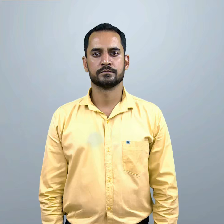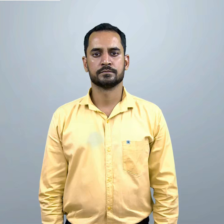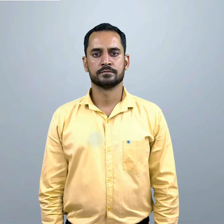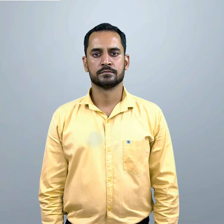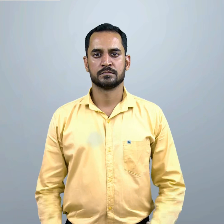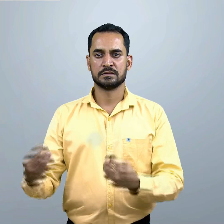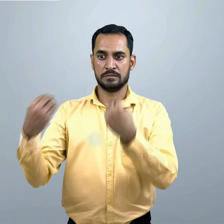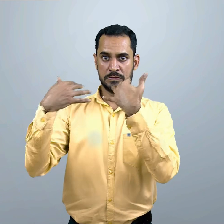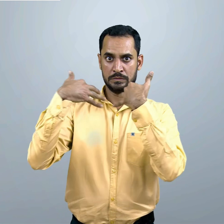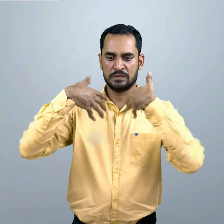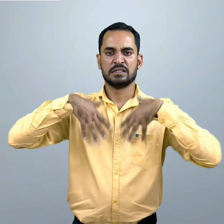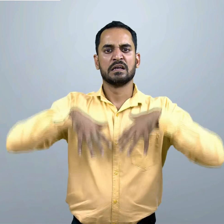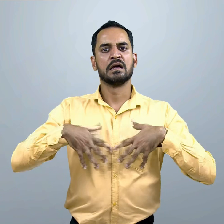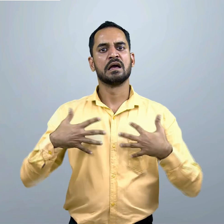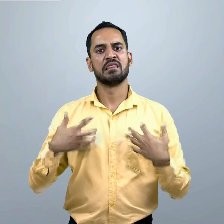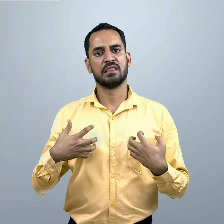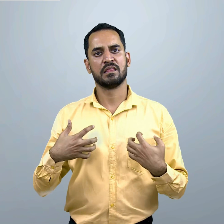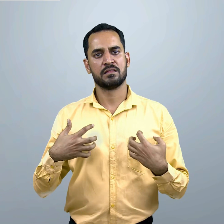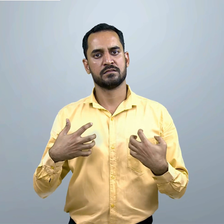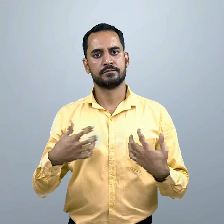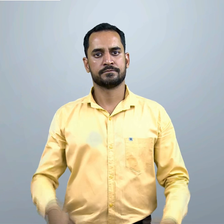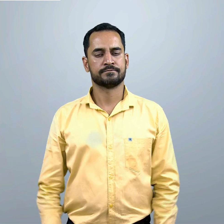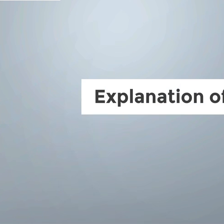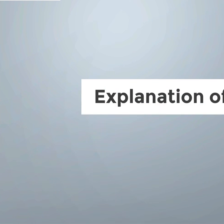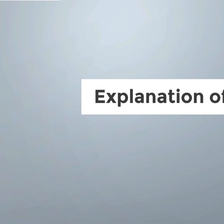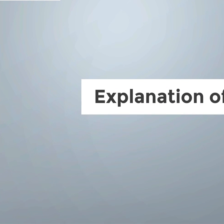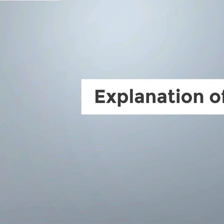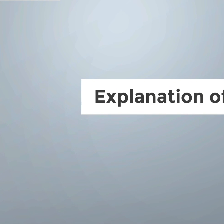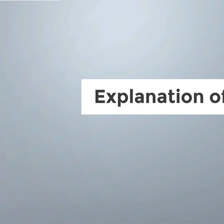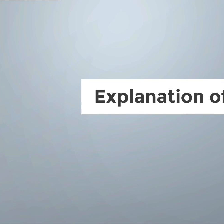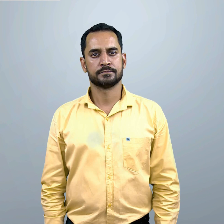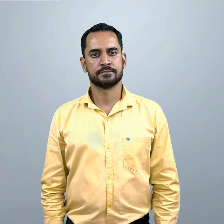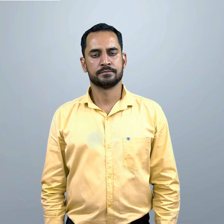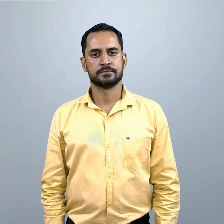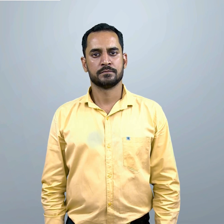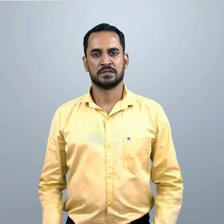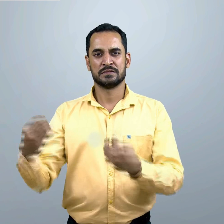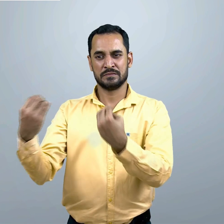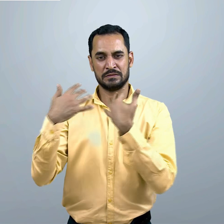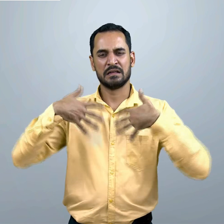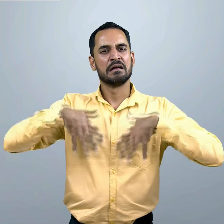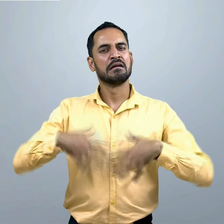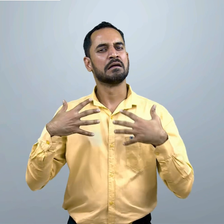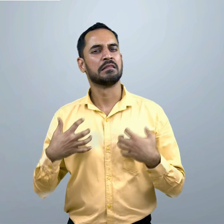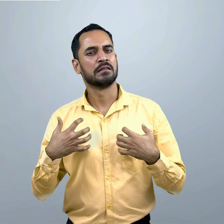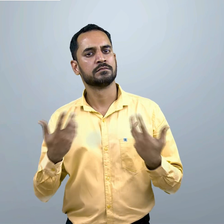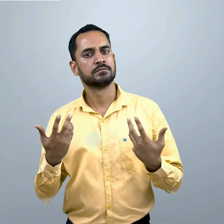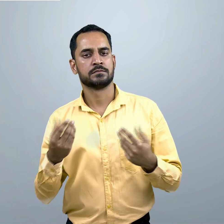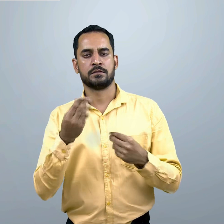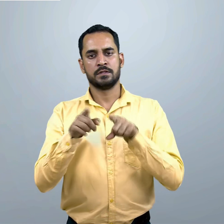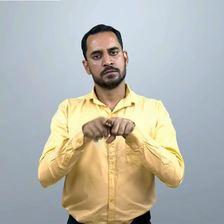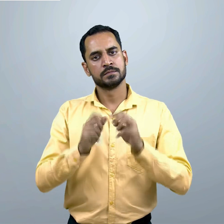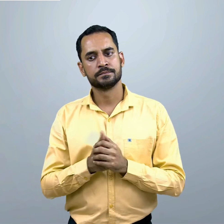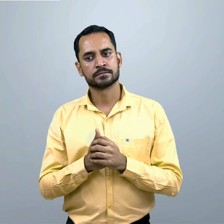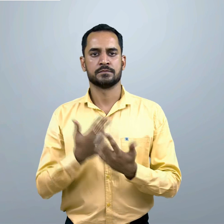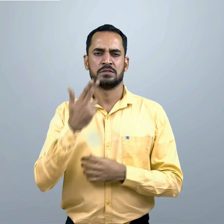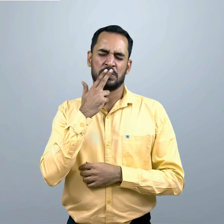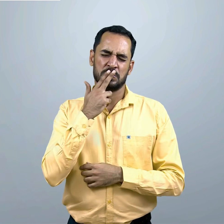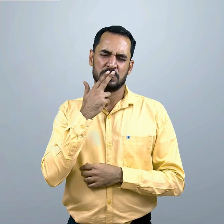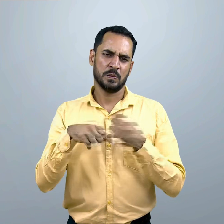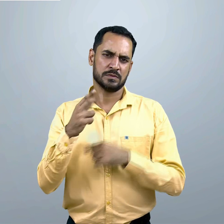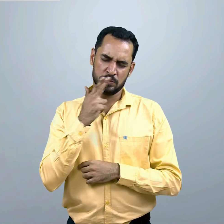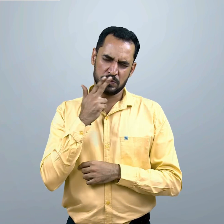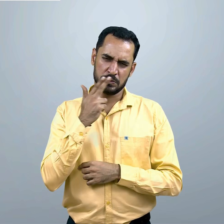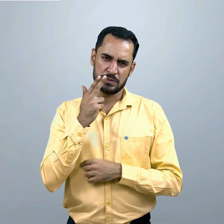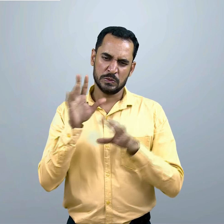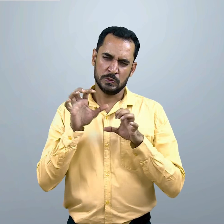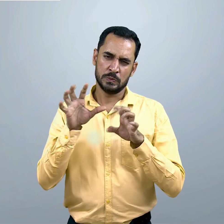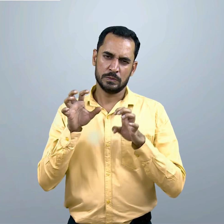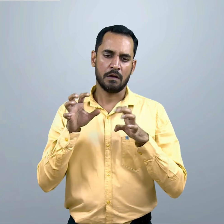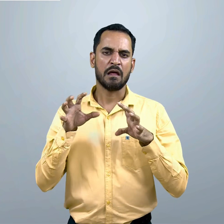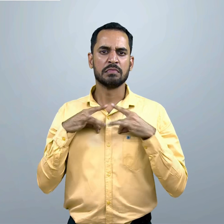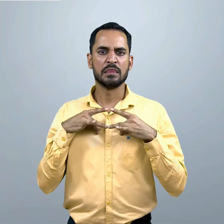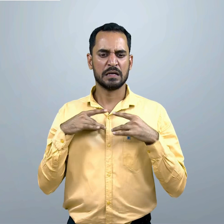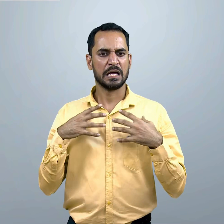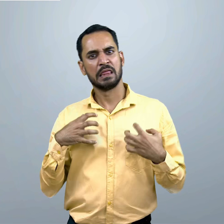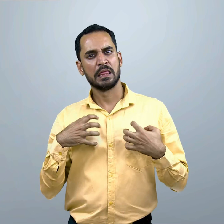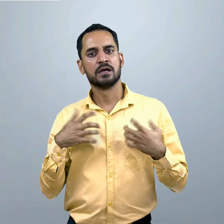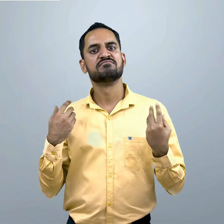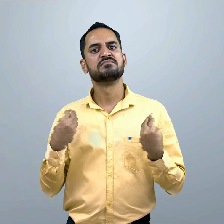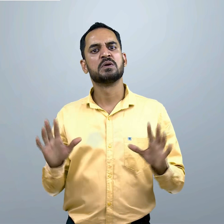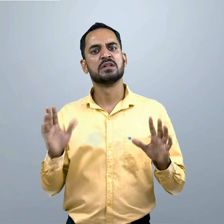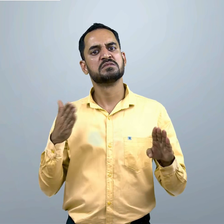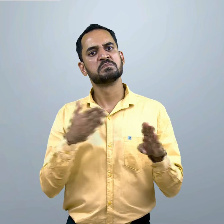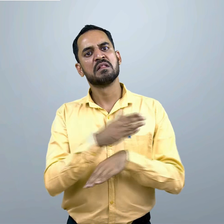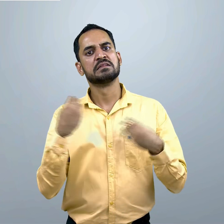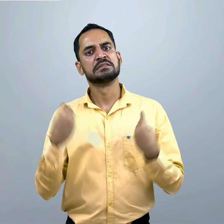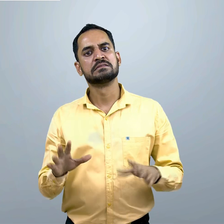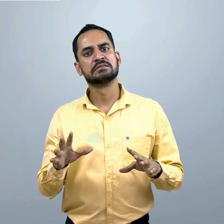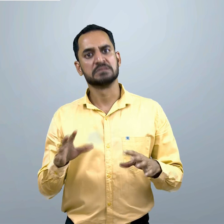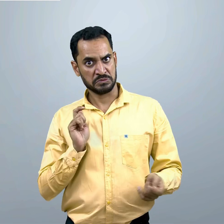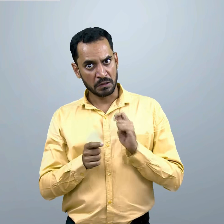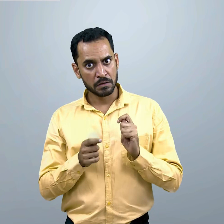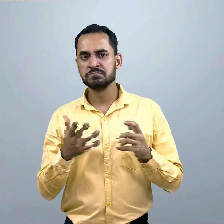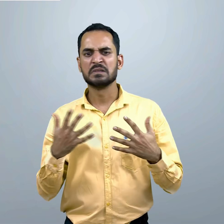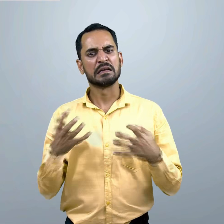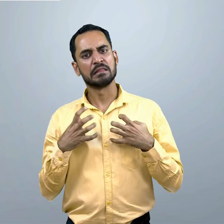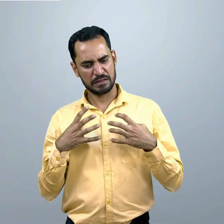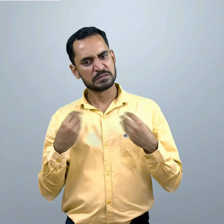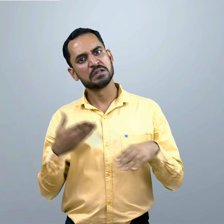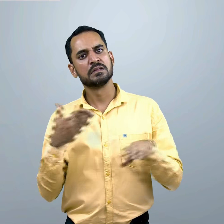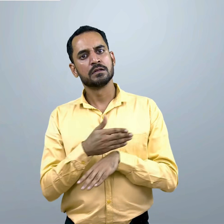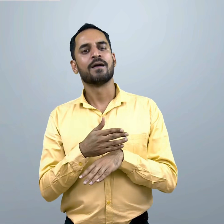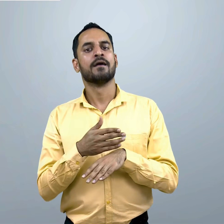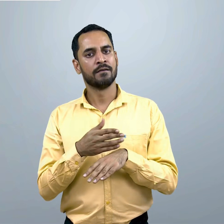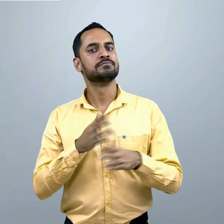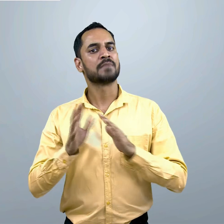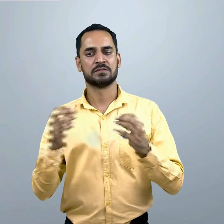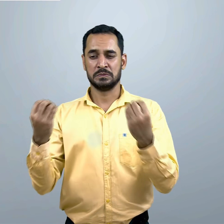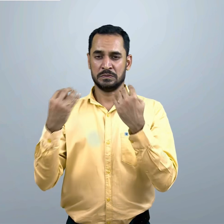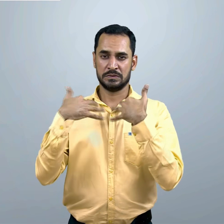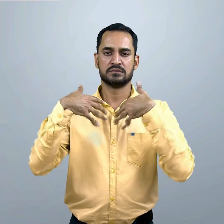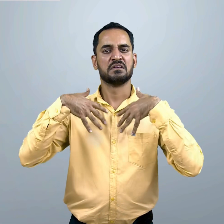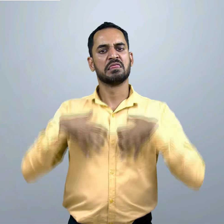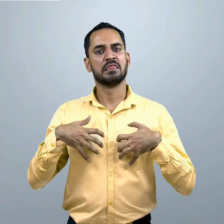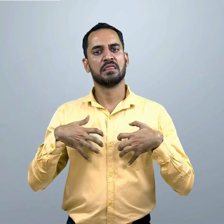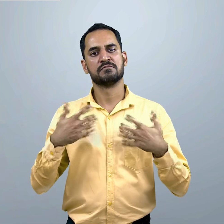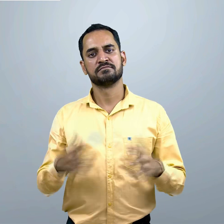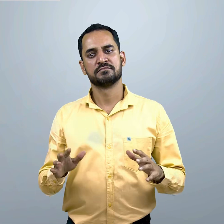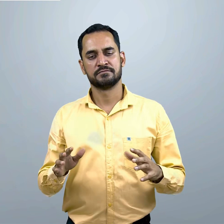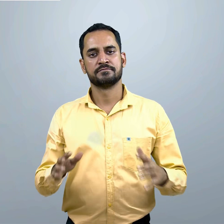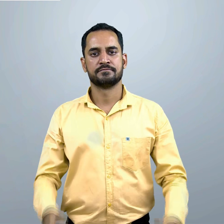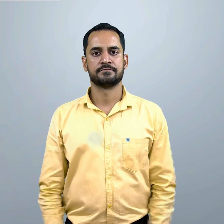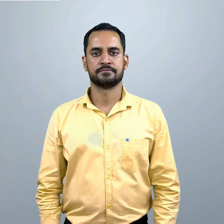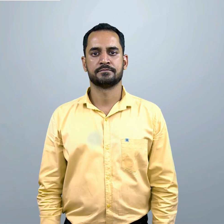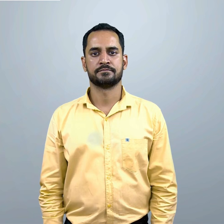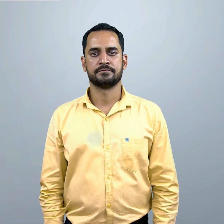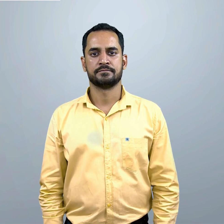Vulnerable